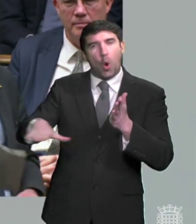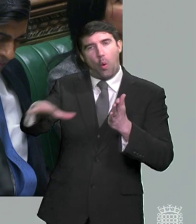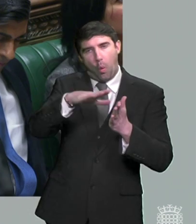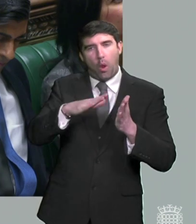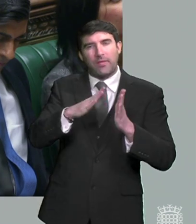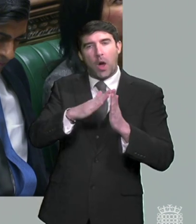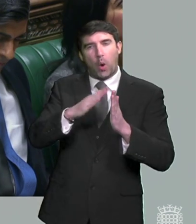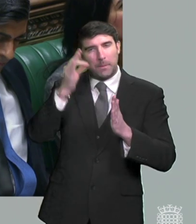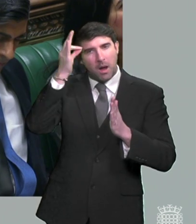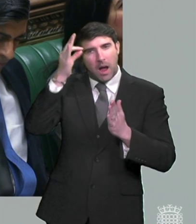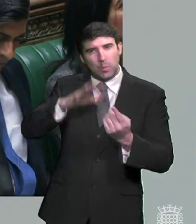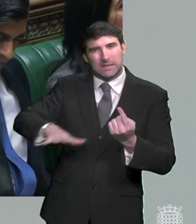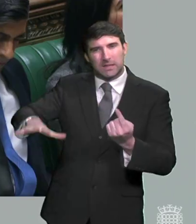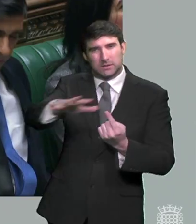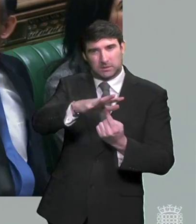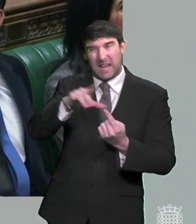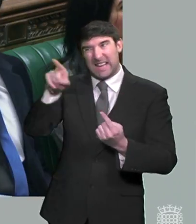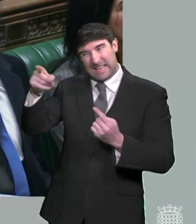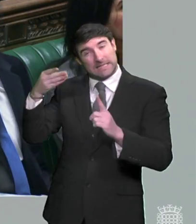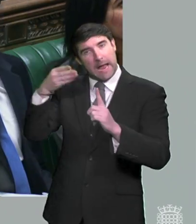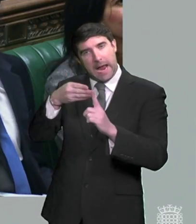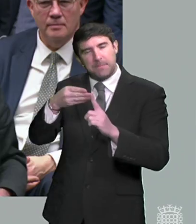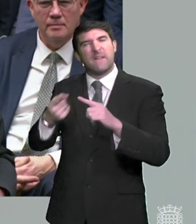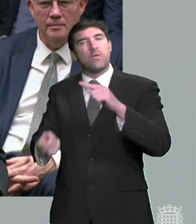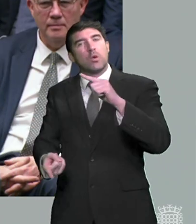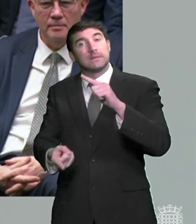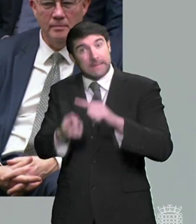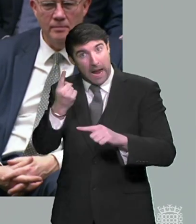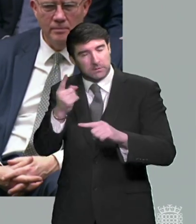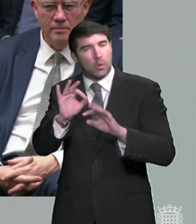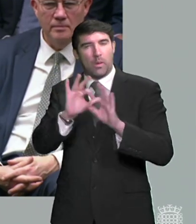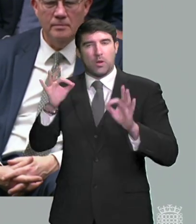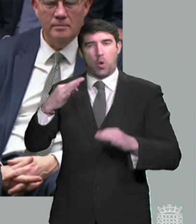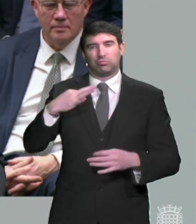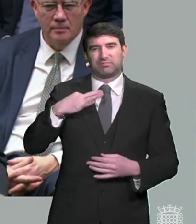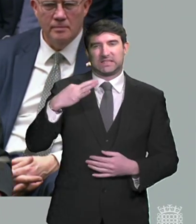It is true taxation without representation.